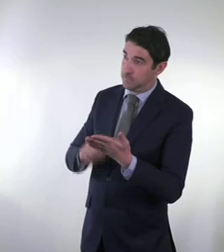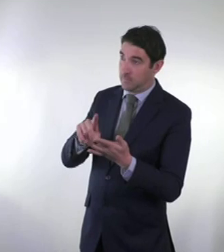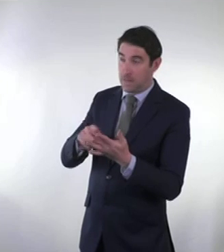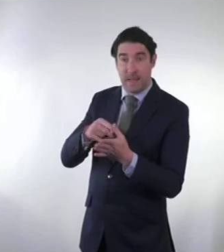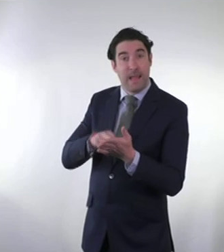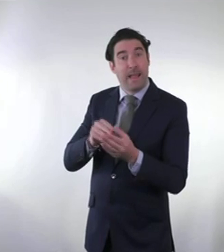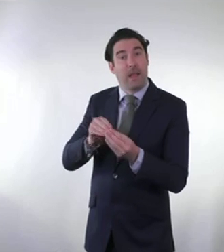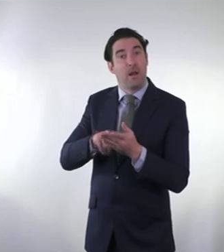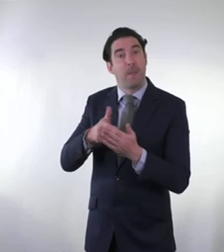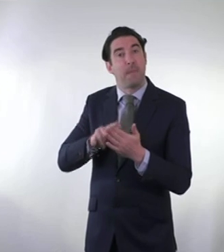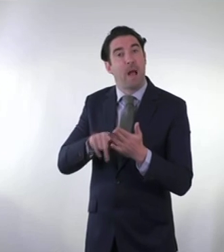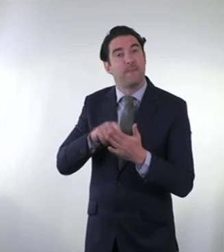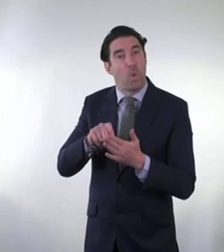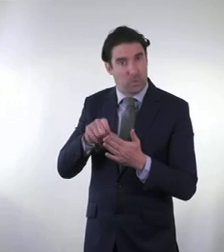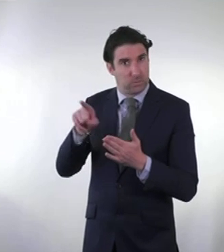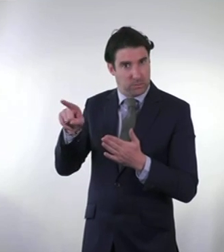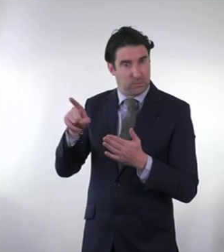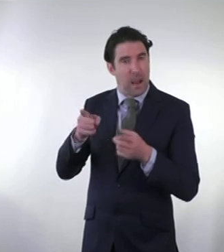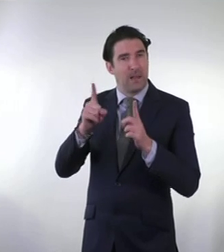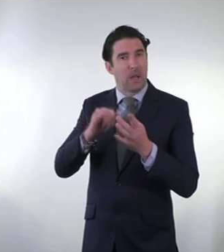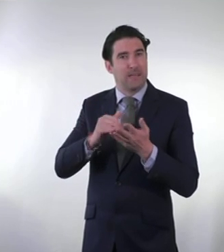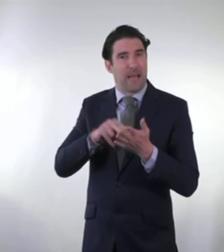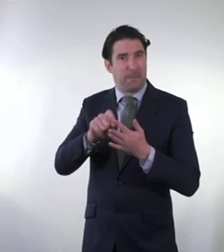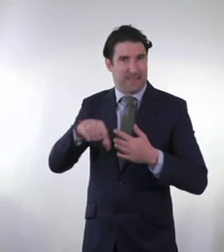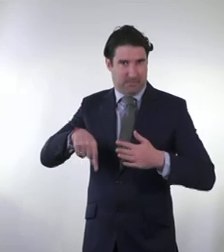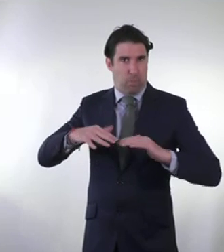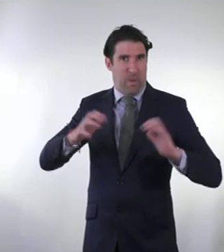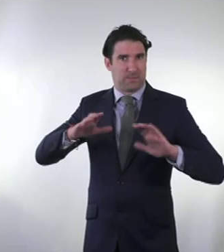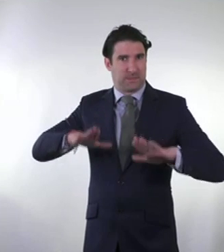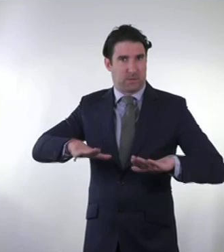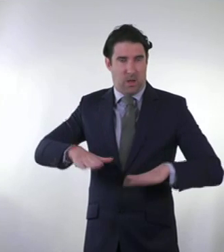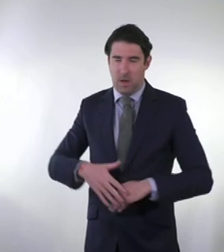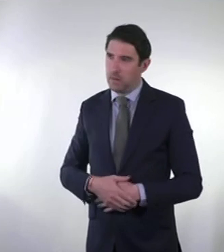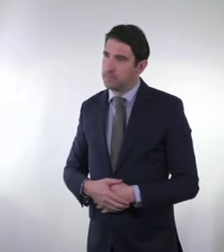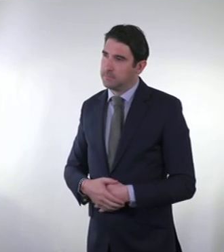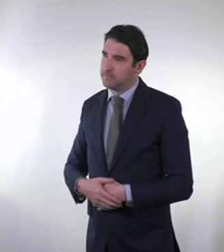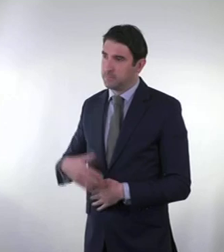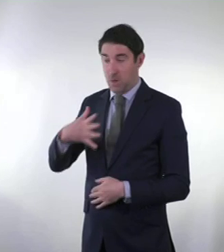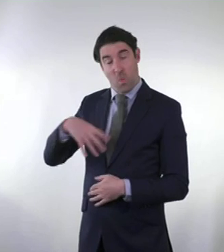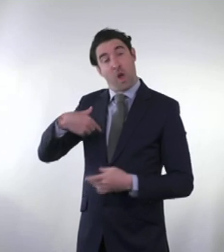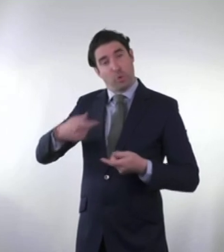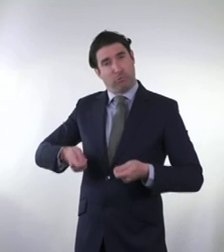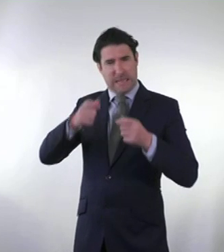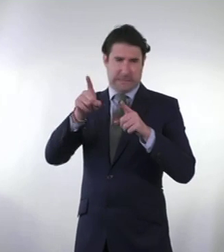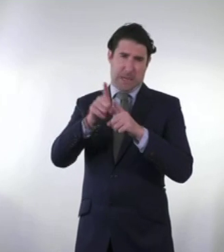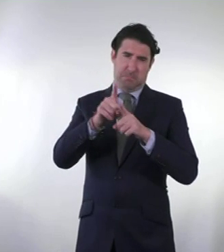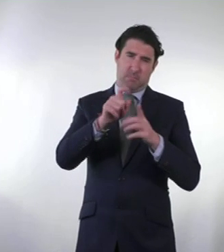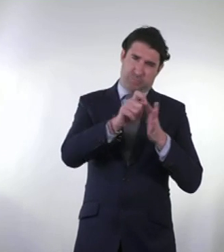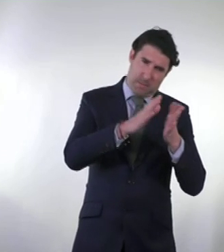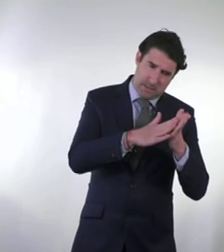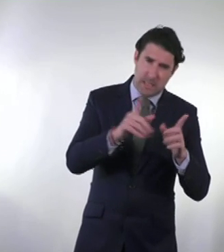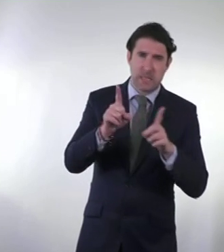May I associate myself with the remarks of the Prime Minister and the Leader of the Opposition on the murder of Sergeant Matt Ratana?